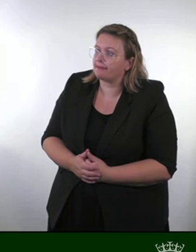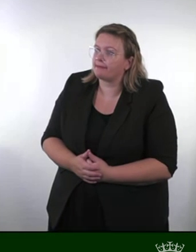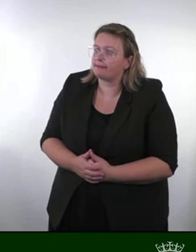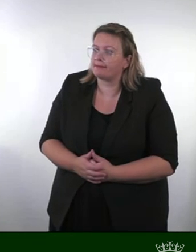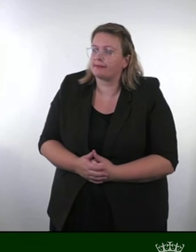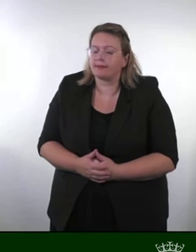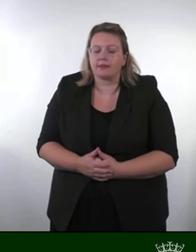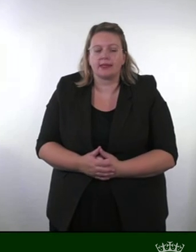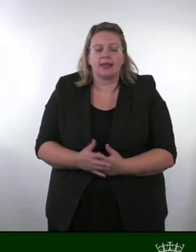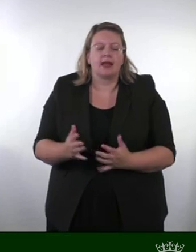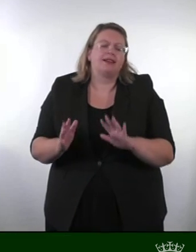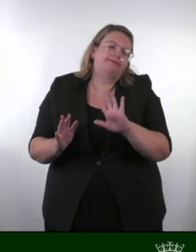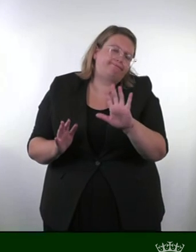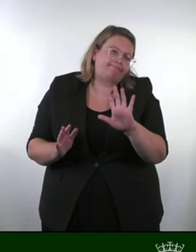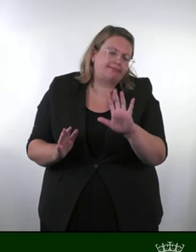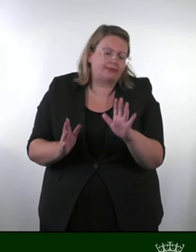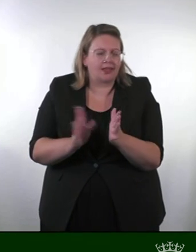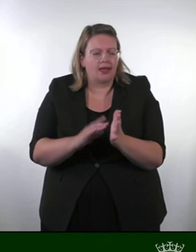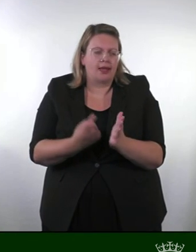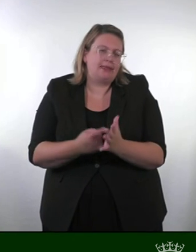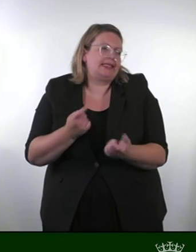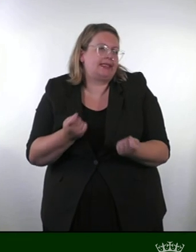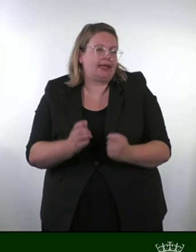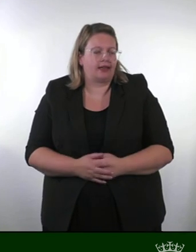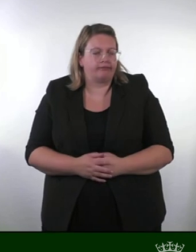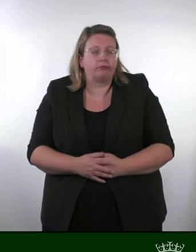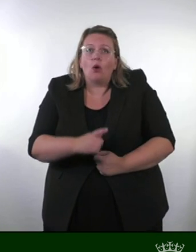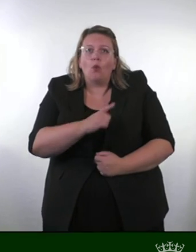Why can we not just hear from the Prime Minister an honest answer?